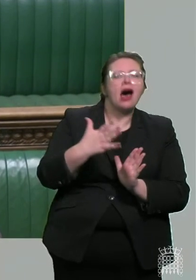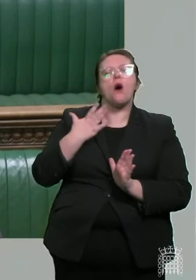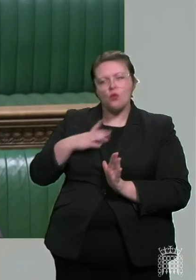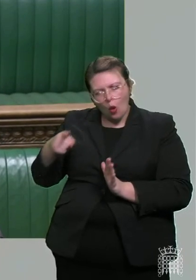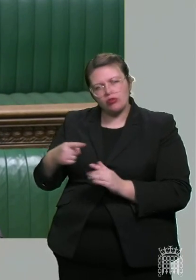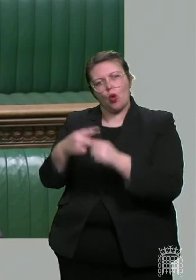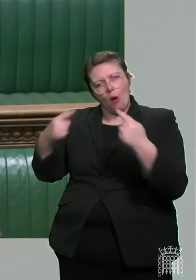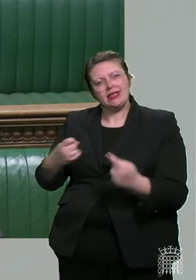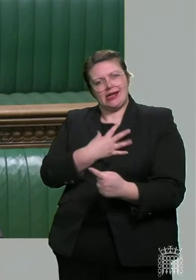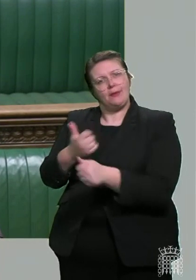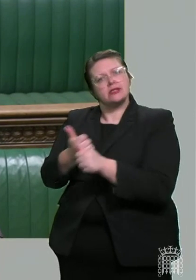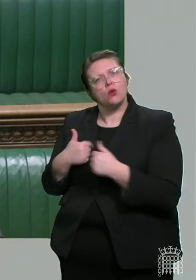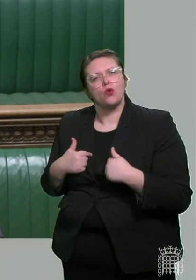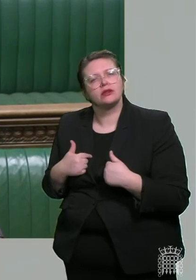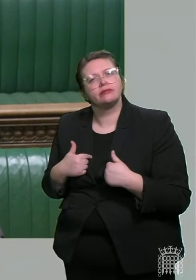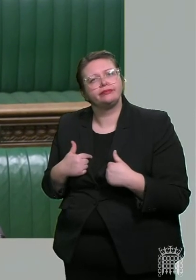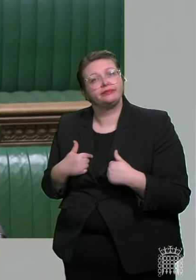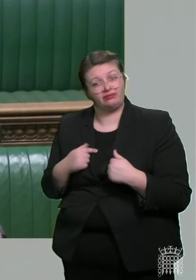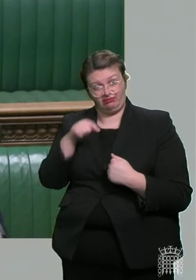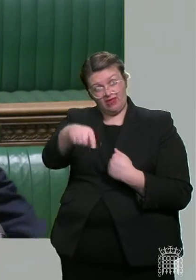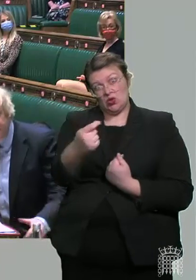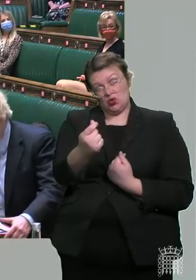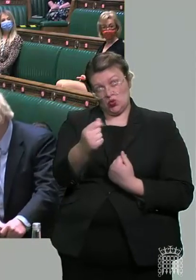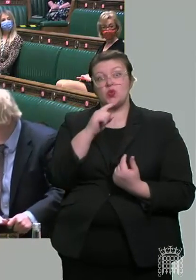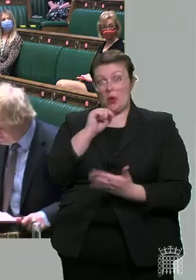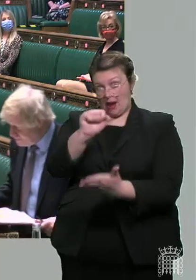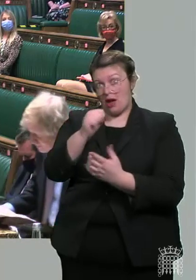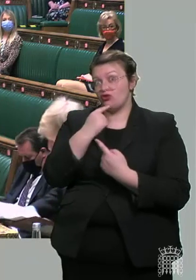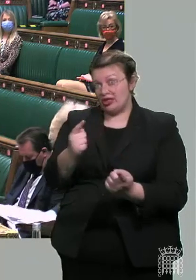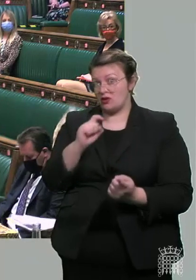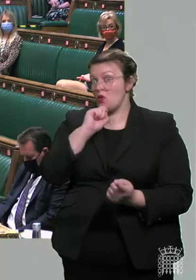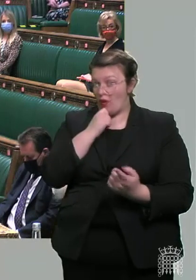Very shortly, Mr Speaker, you will be hearing a Budget for recovery.